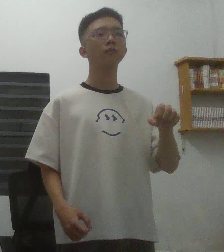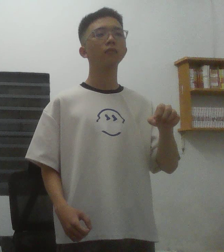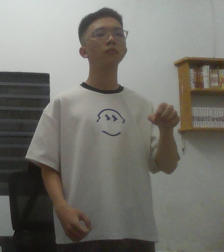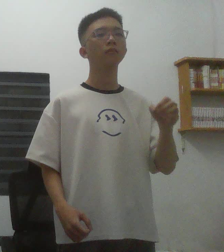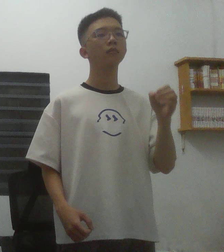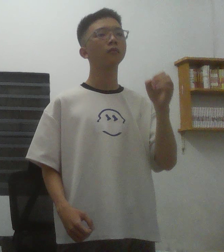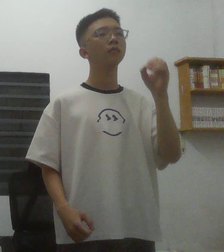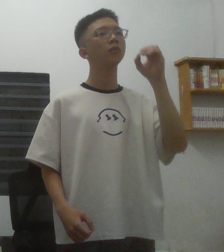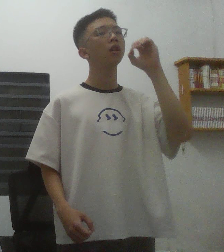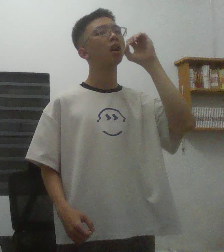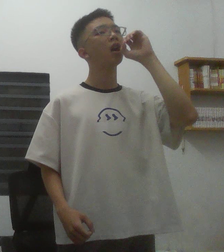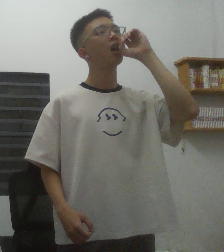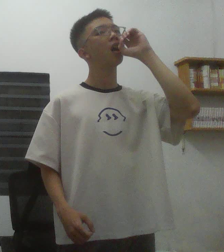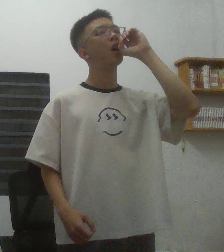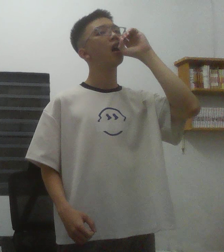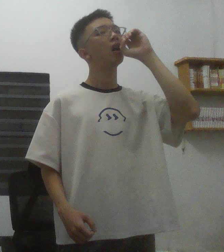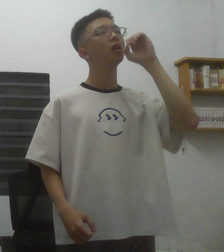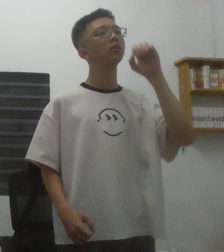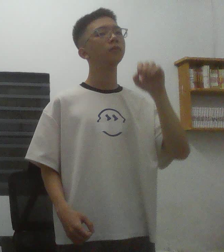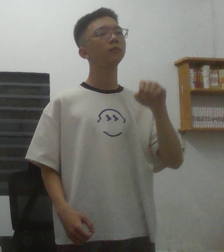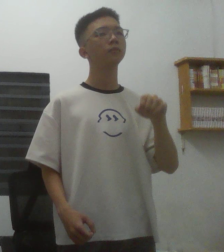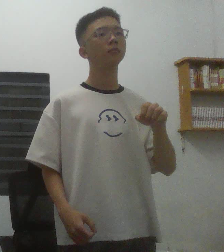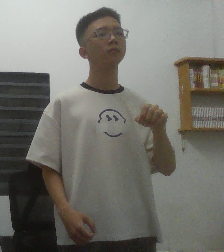uong